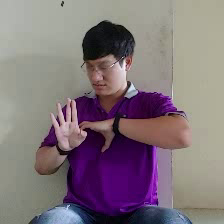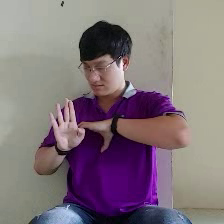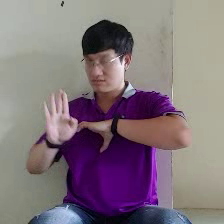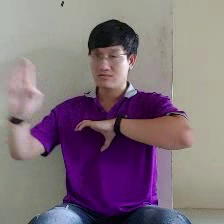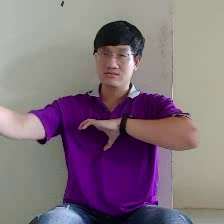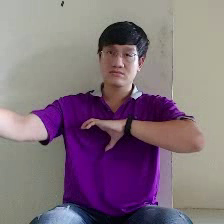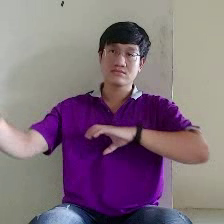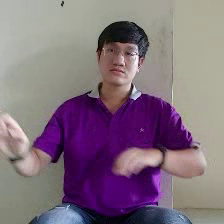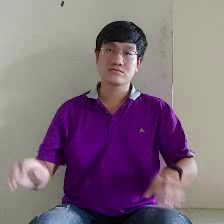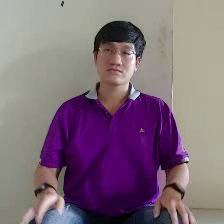Khu cách ly